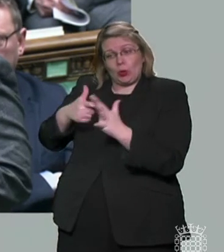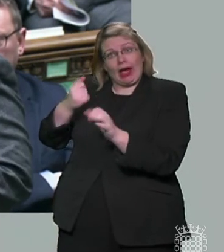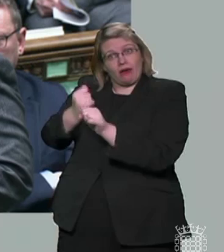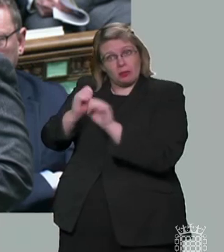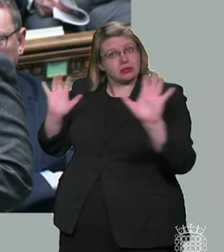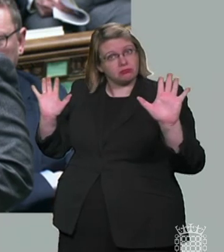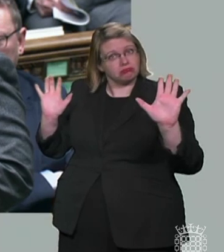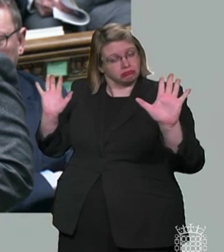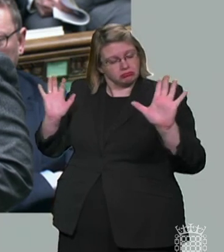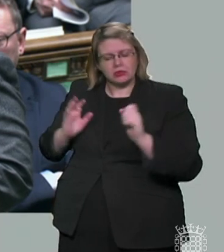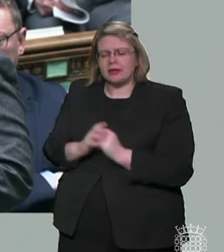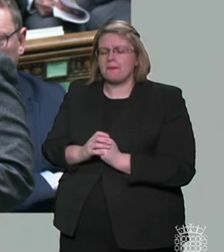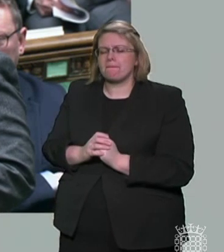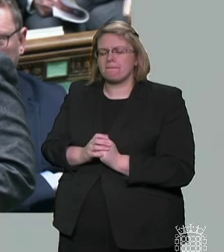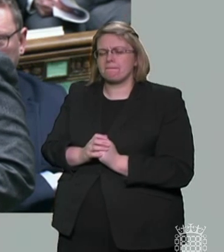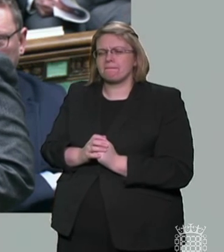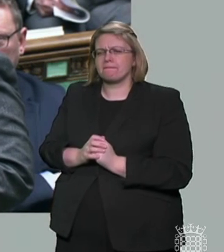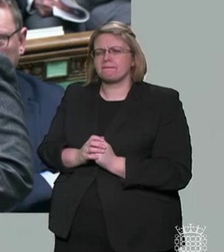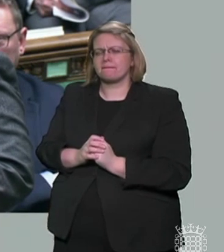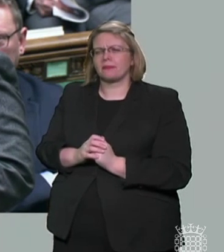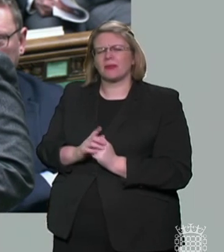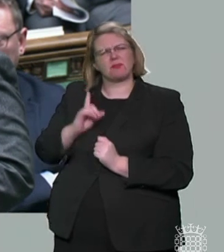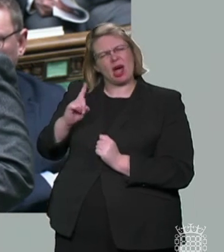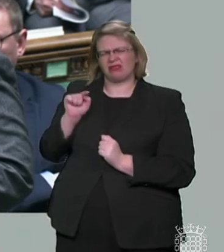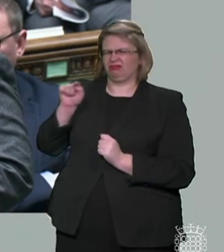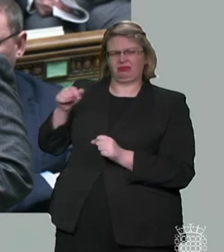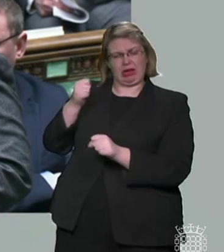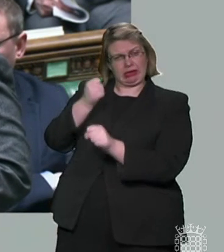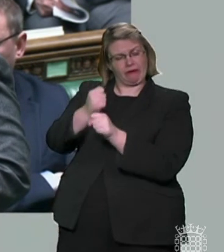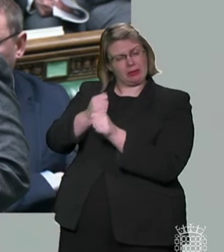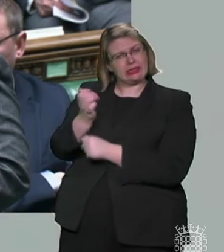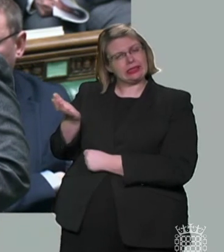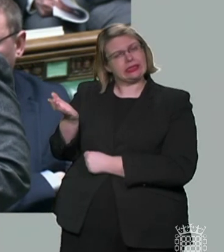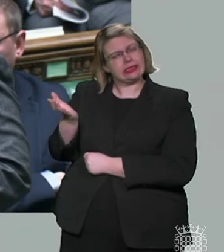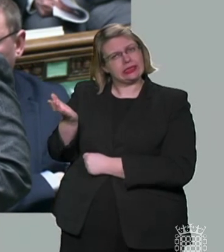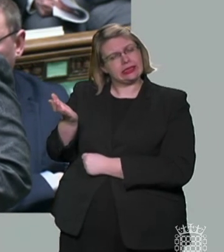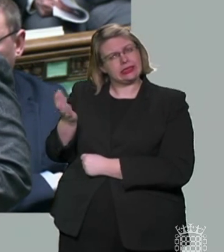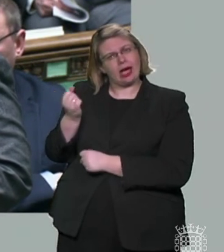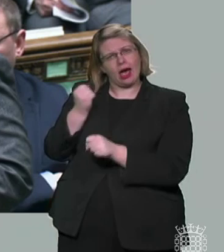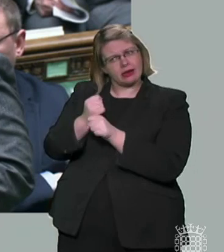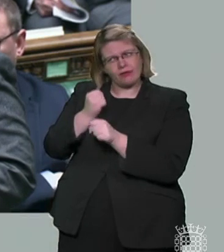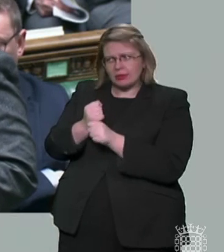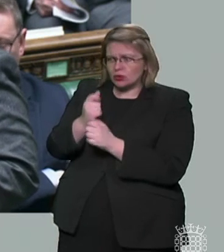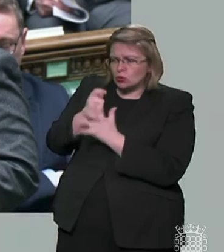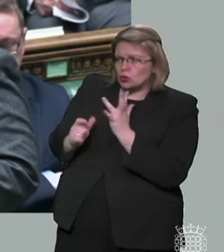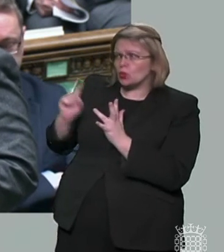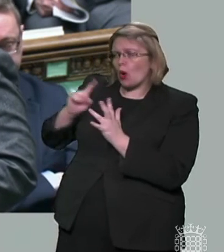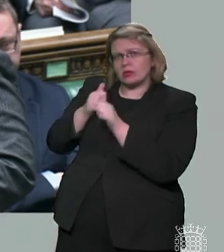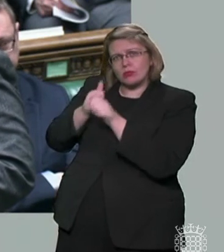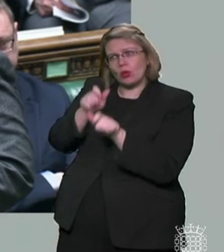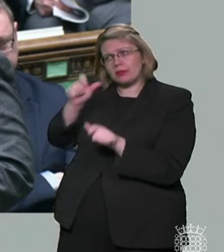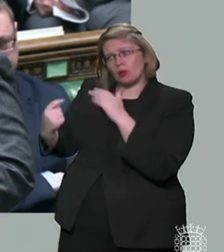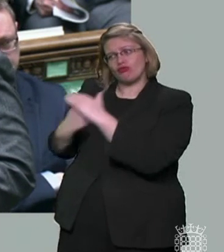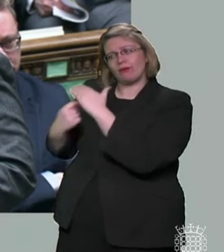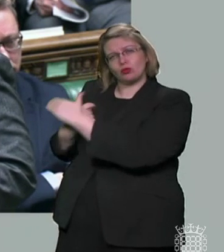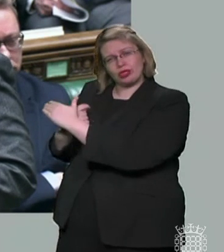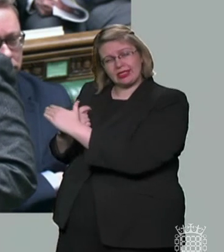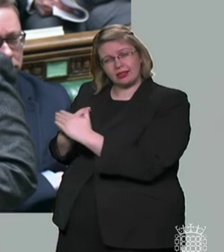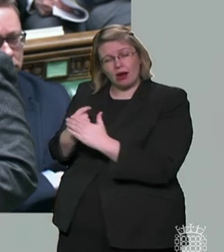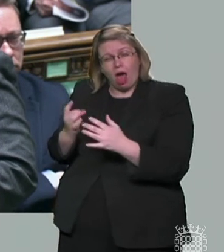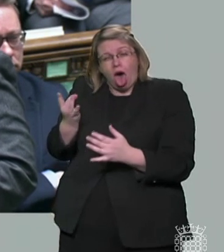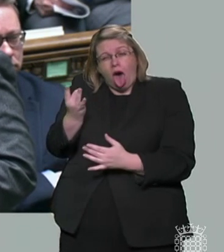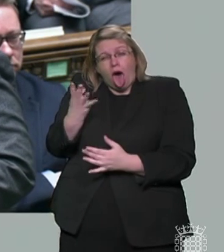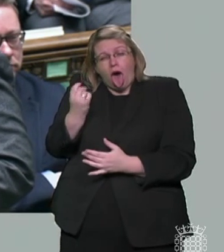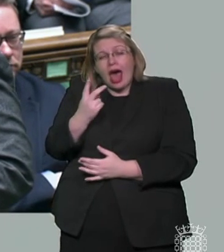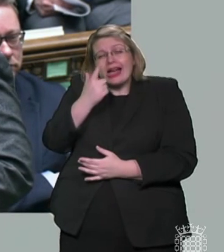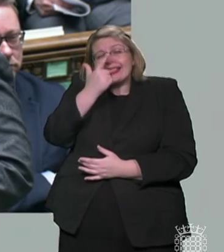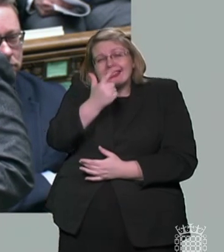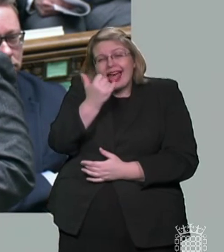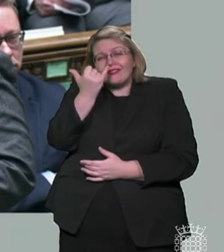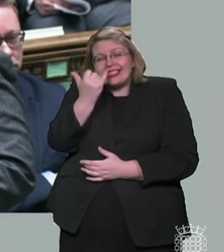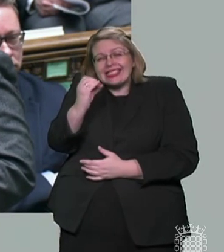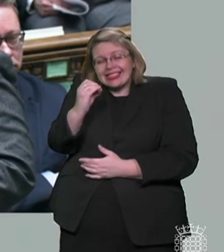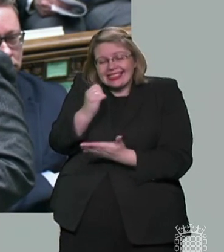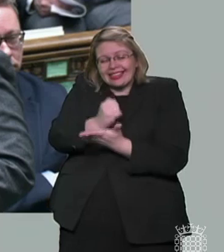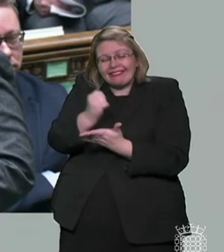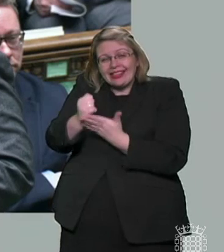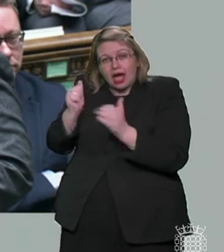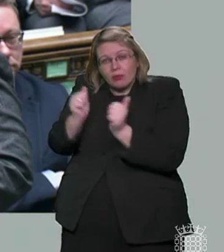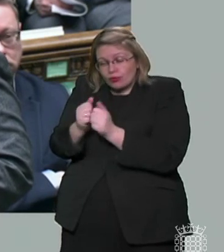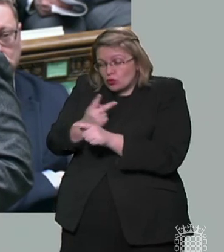Nobody should support the Government, however, when it comes to their response to the refugee crisis—760 visa approvals in two weeks is disgraceful.